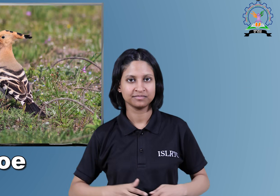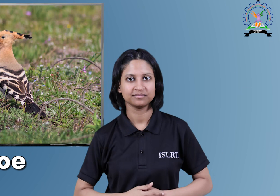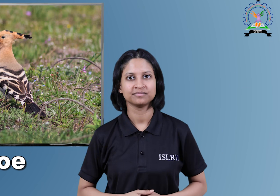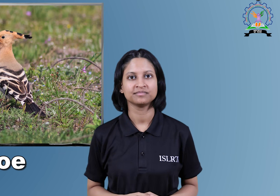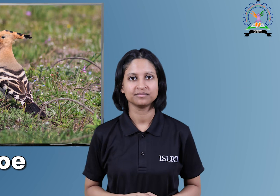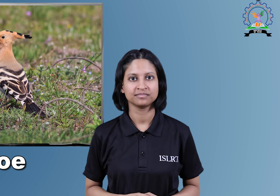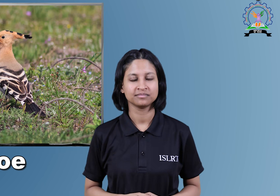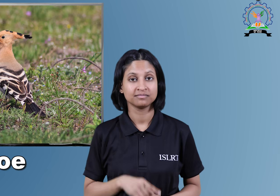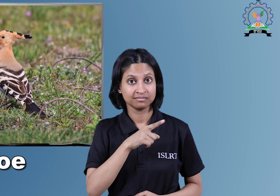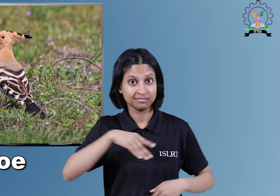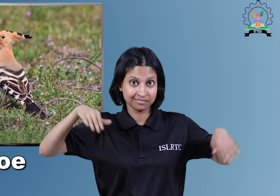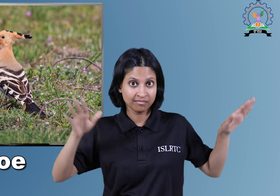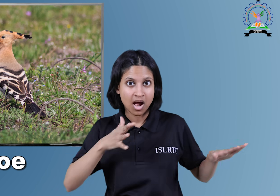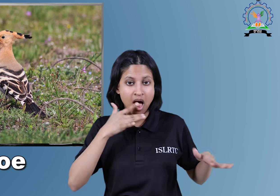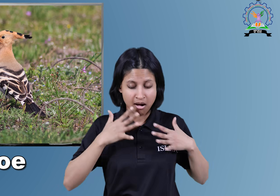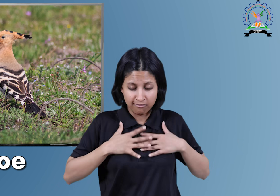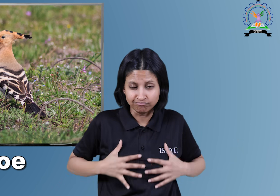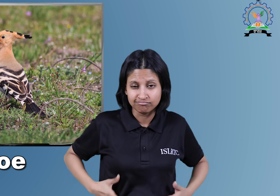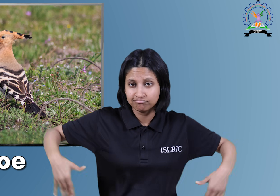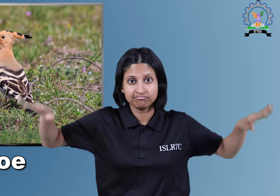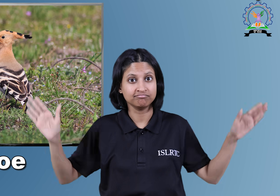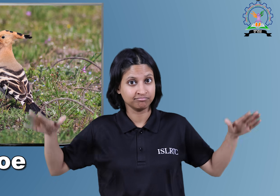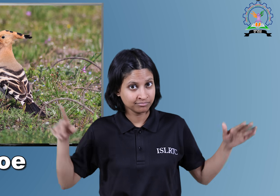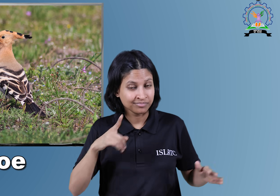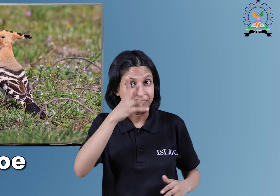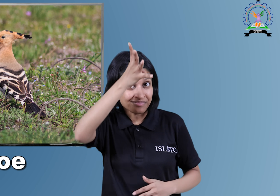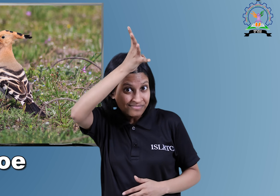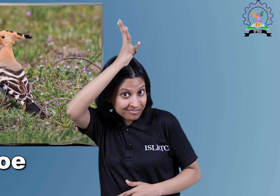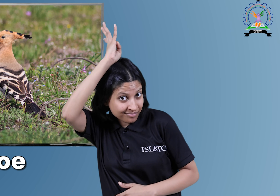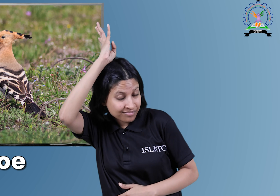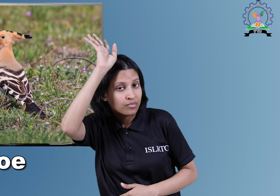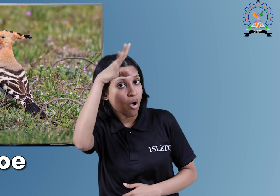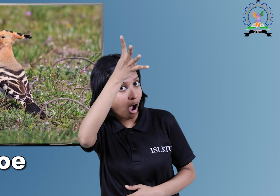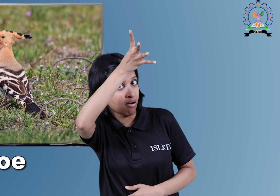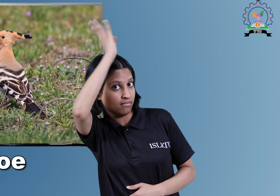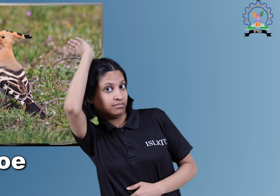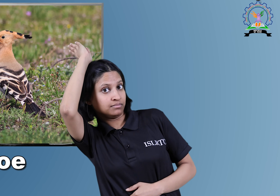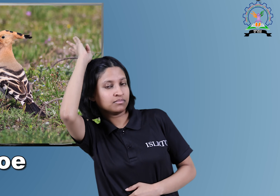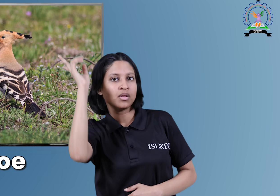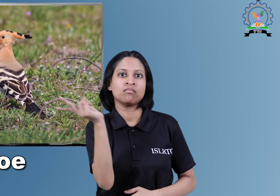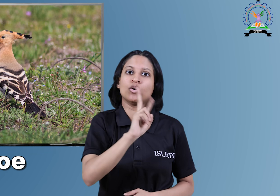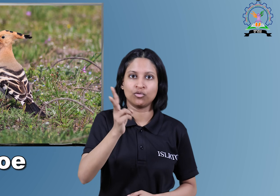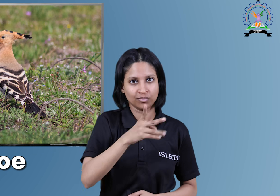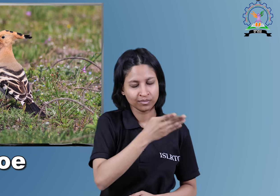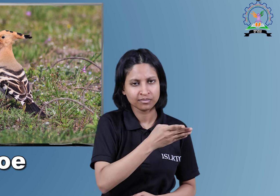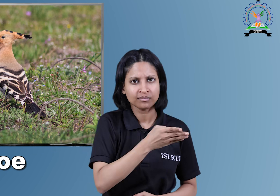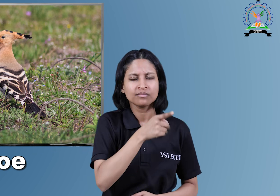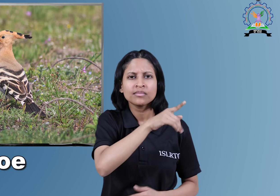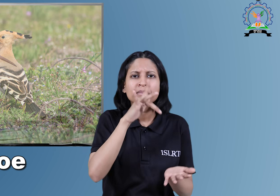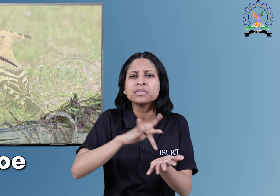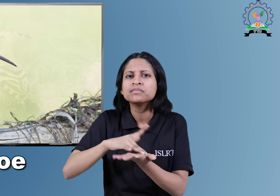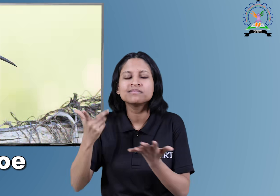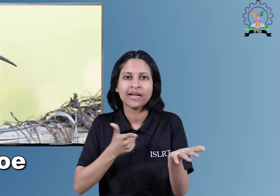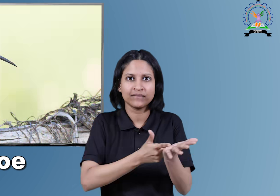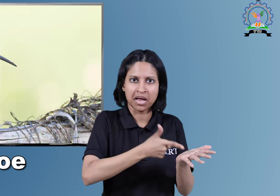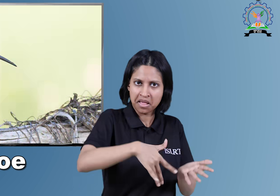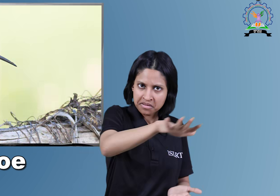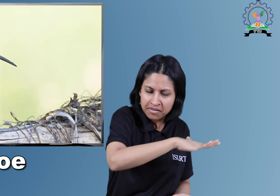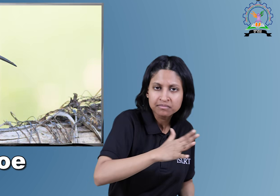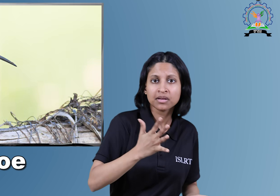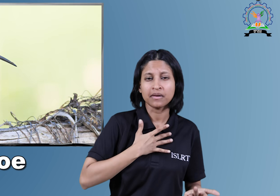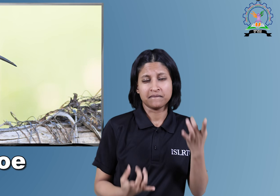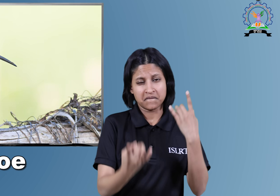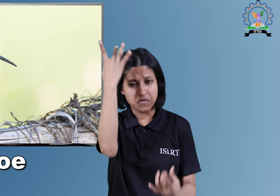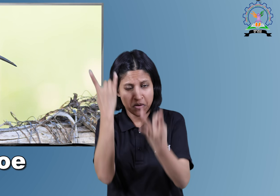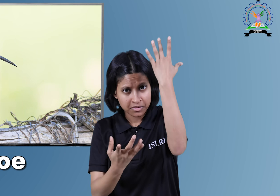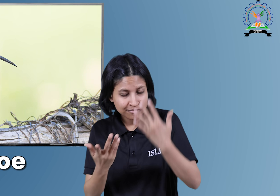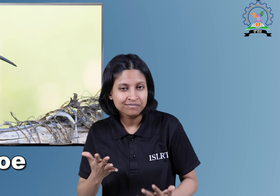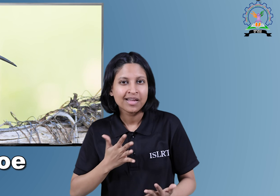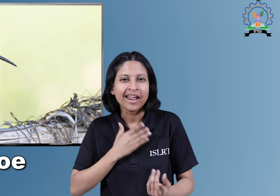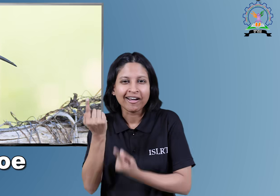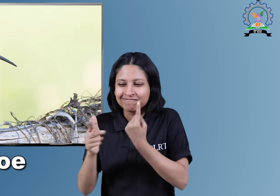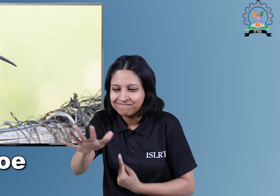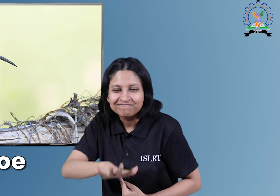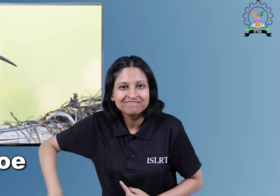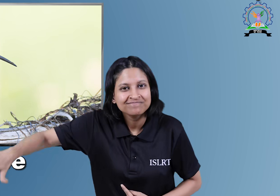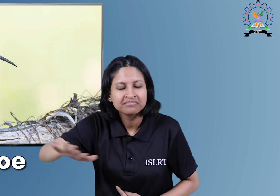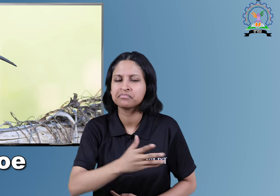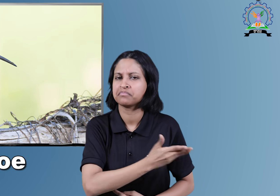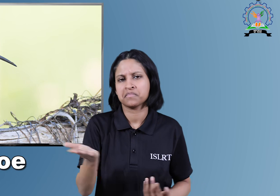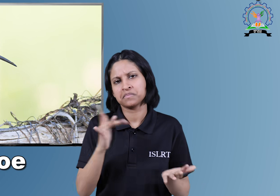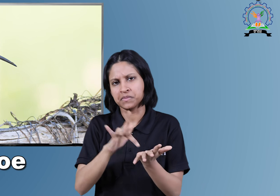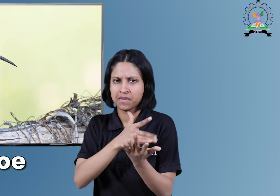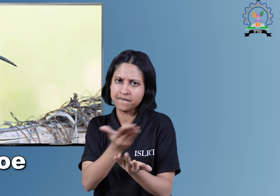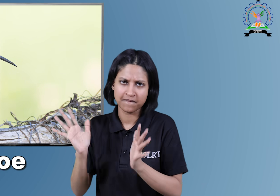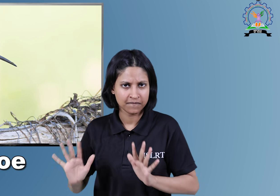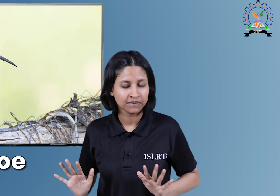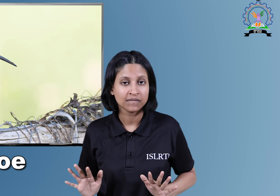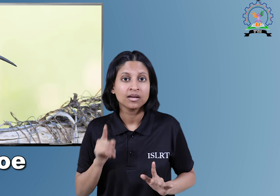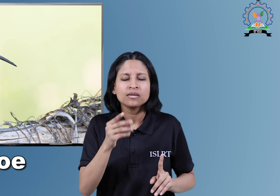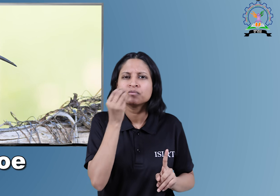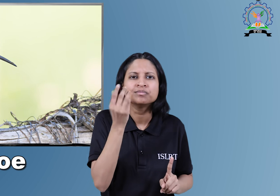The hoopoe is a colorful bird with a long, curved crest on its head that can be raised or lowered. Commonly found in fields, forests, or gardens, hoopoes feed on insects and plant matter